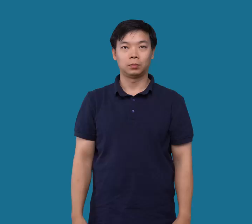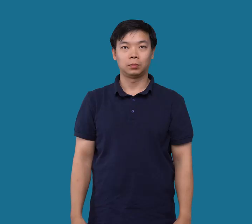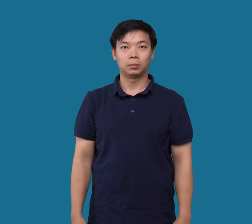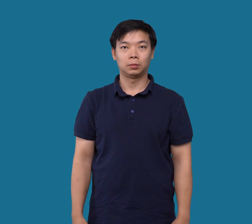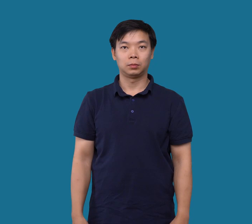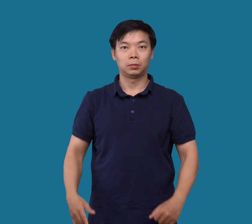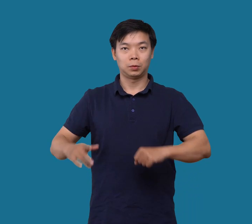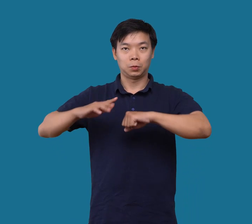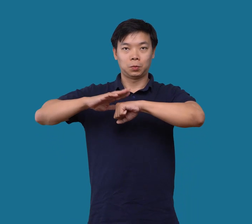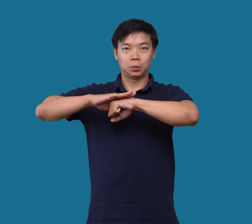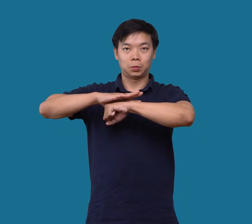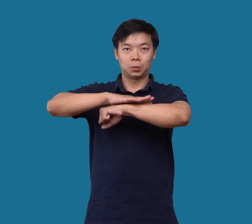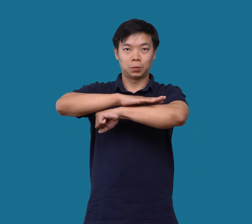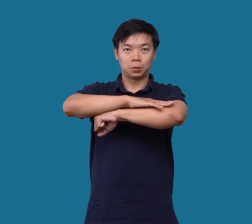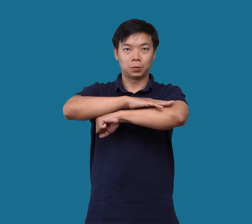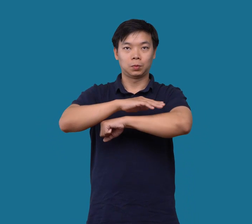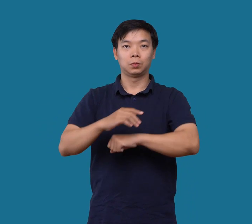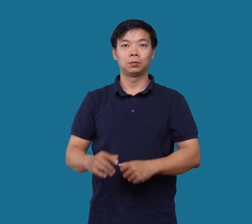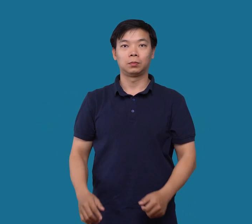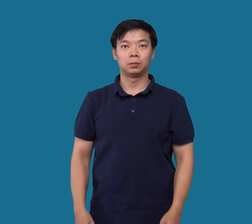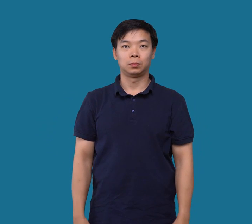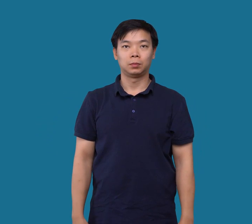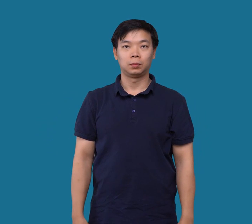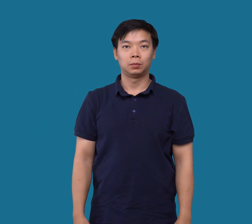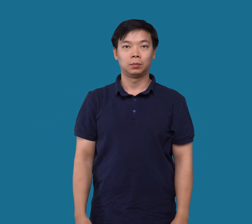gỗ